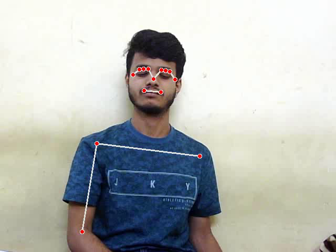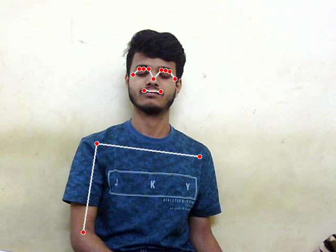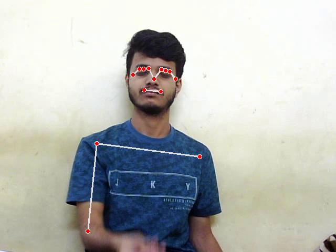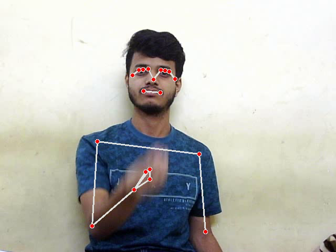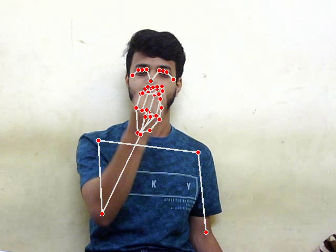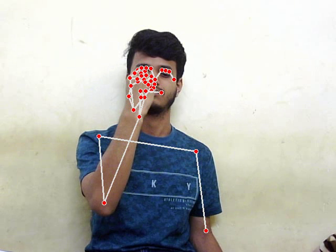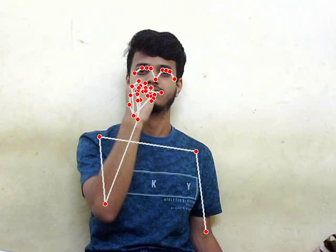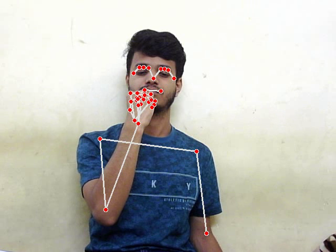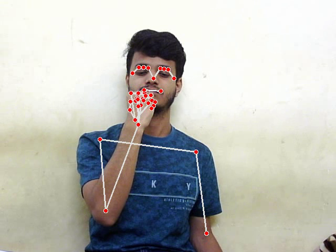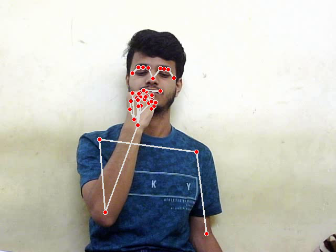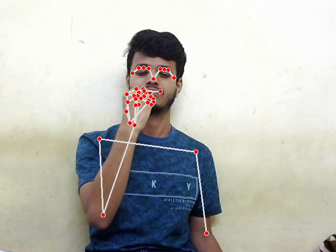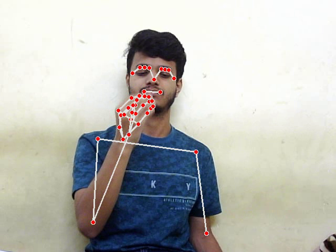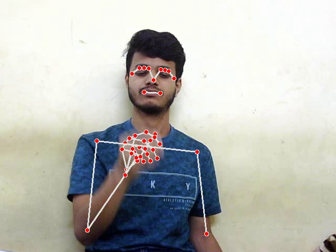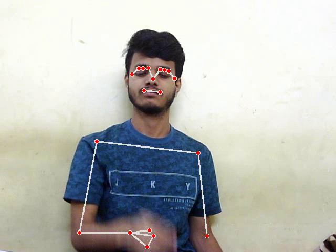eat